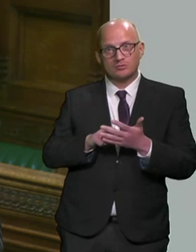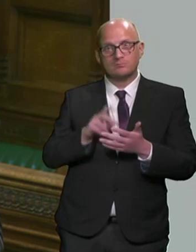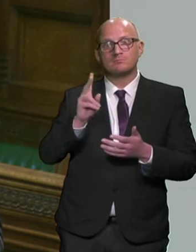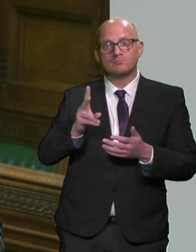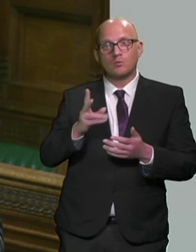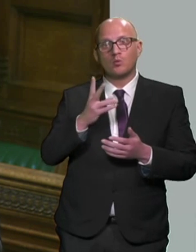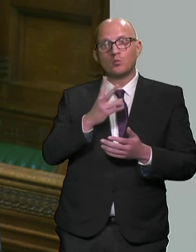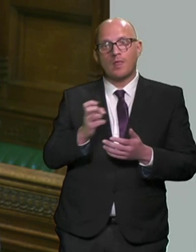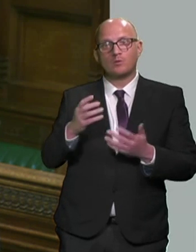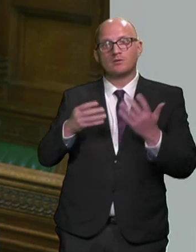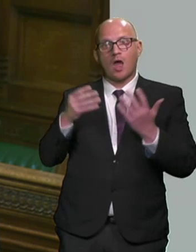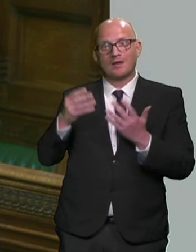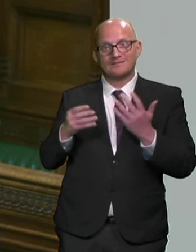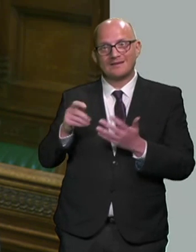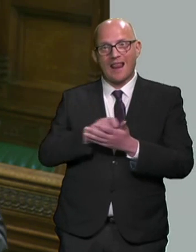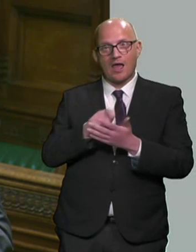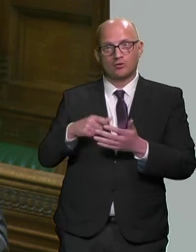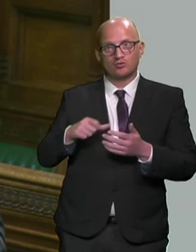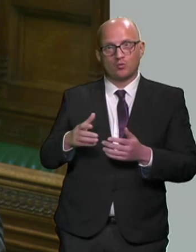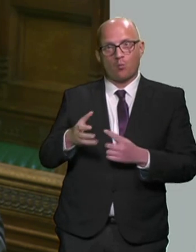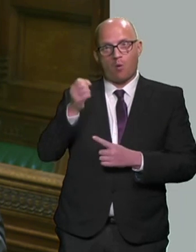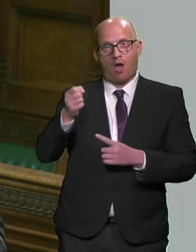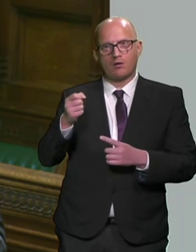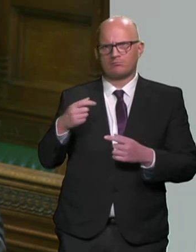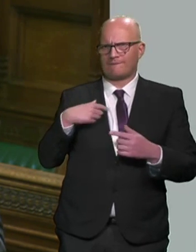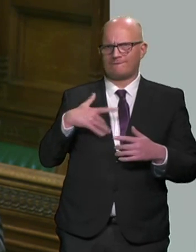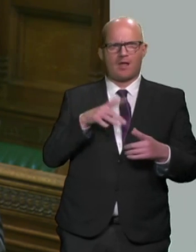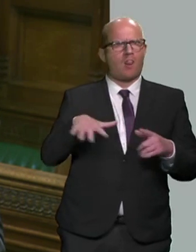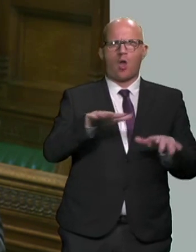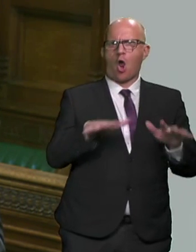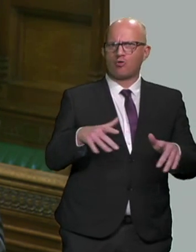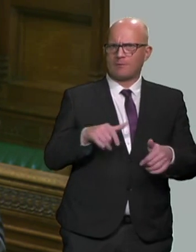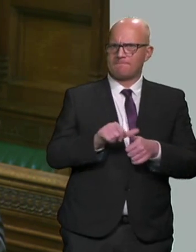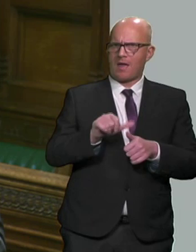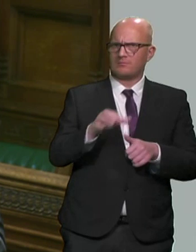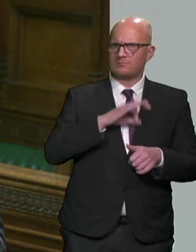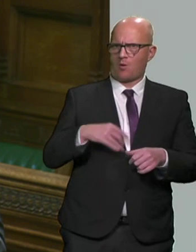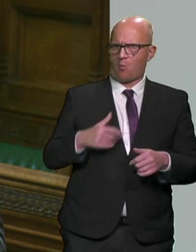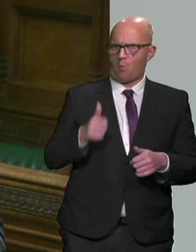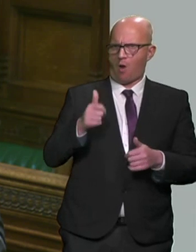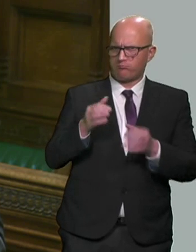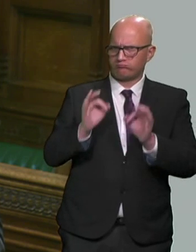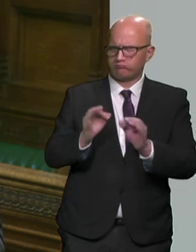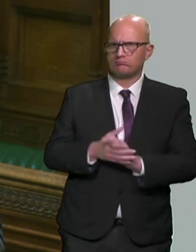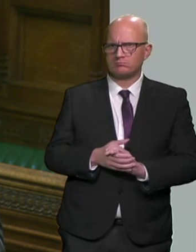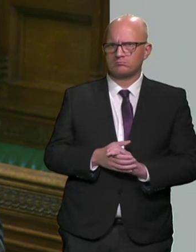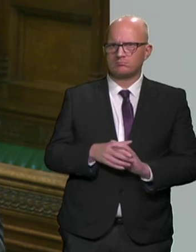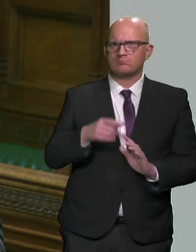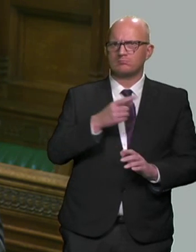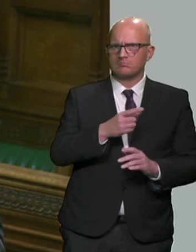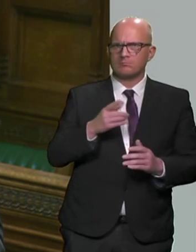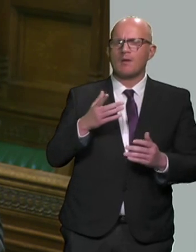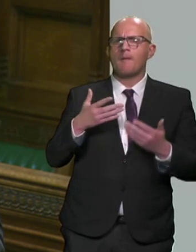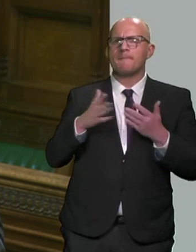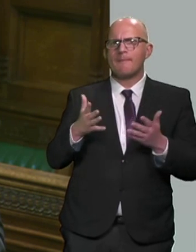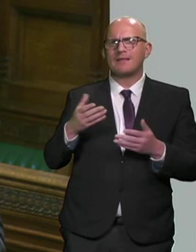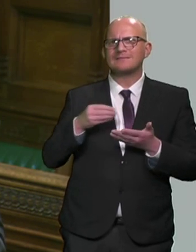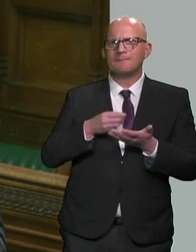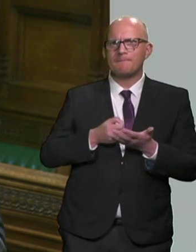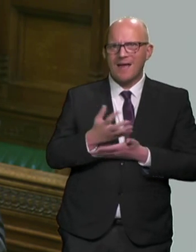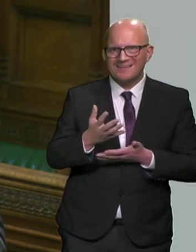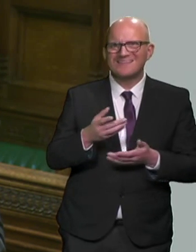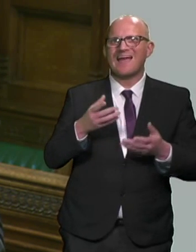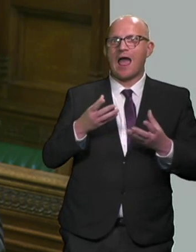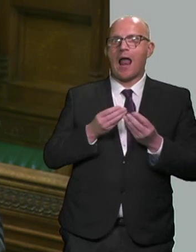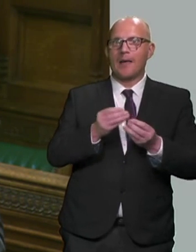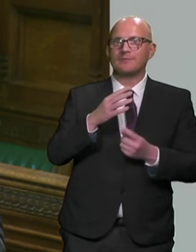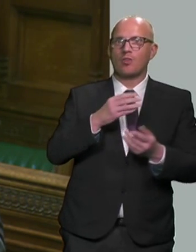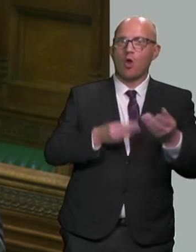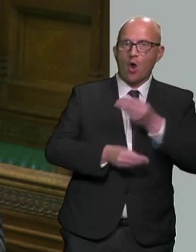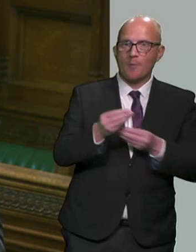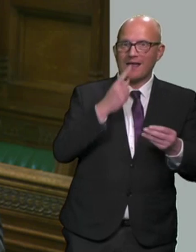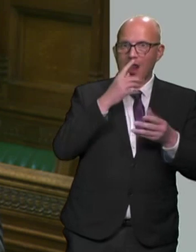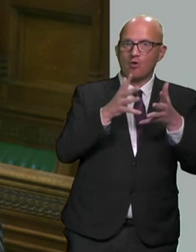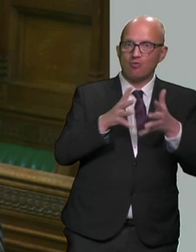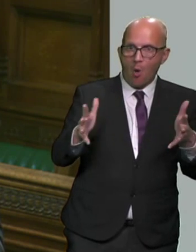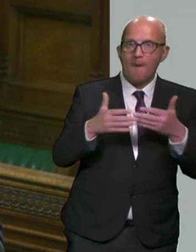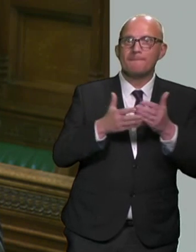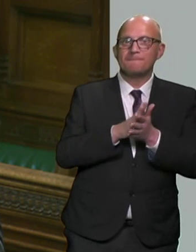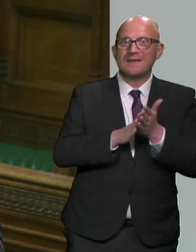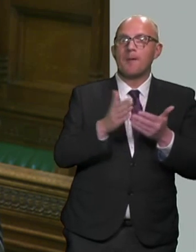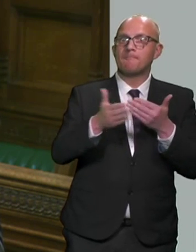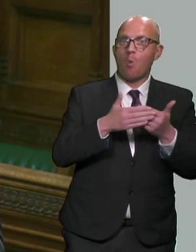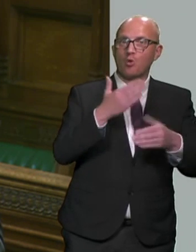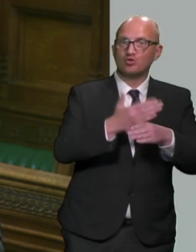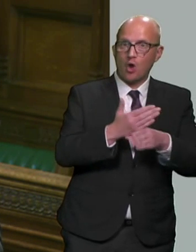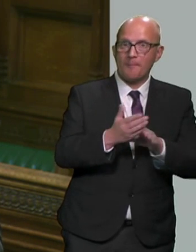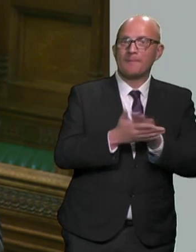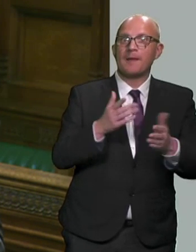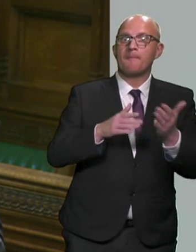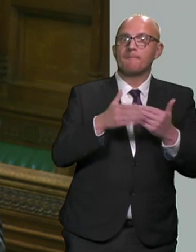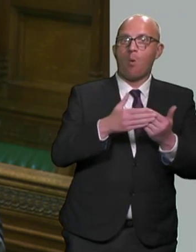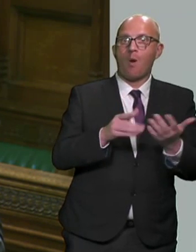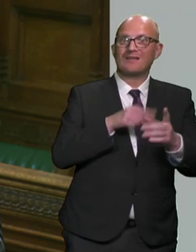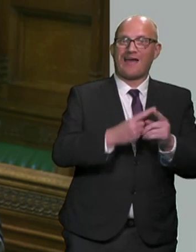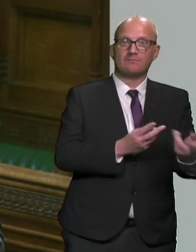It is probably a very good thing for the country that we did. The Chancellor has met the major obligations on public spending which helps the economy to grow and which allows for more jobs and more Government revenue.